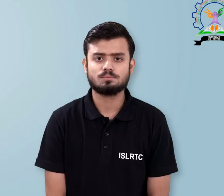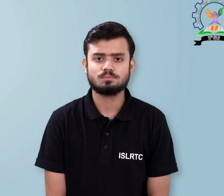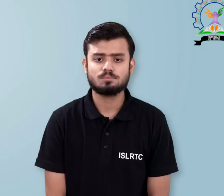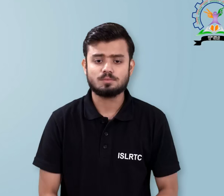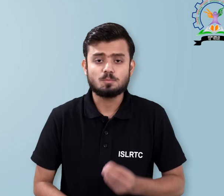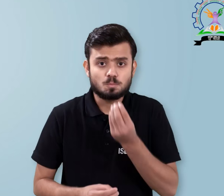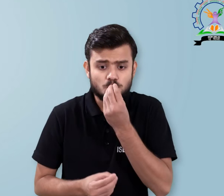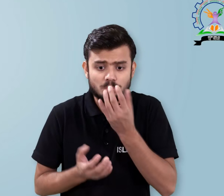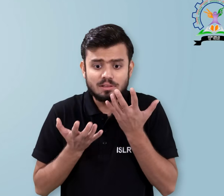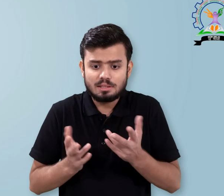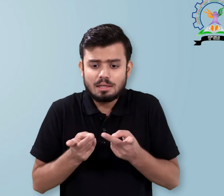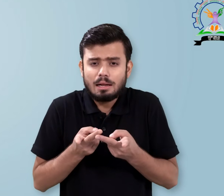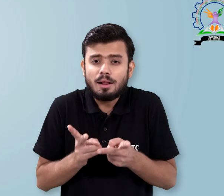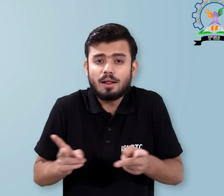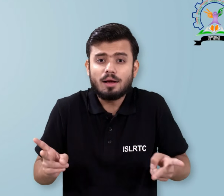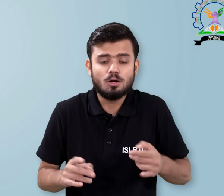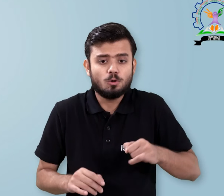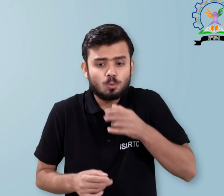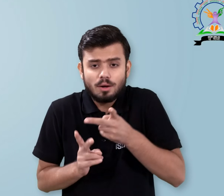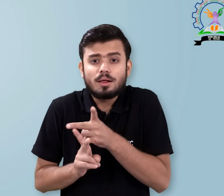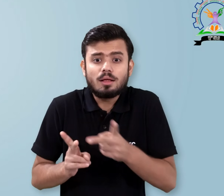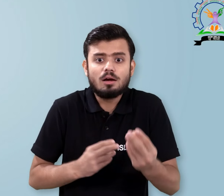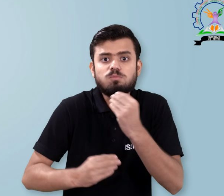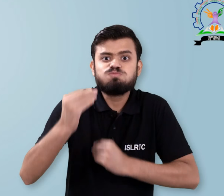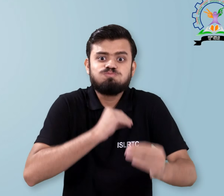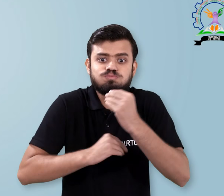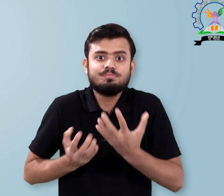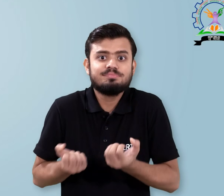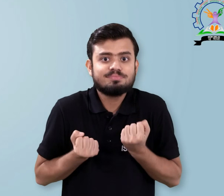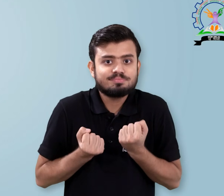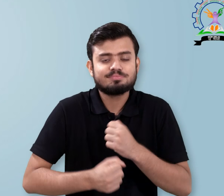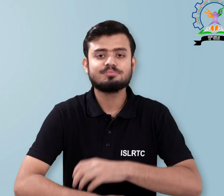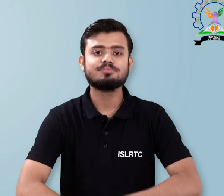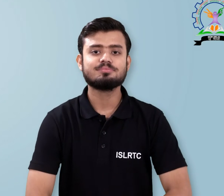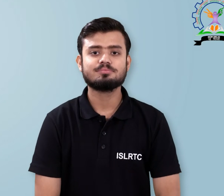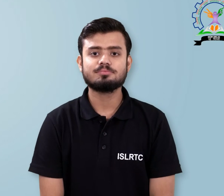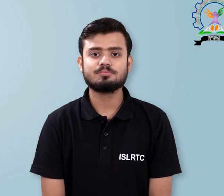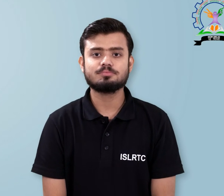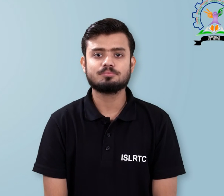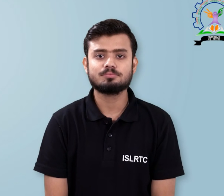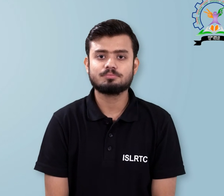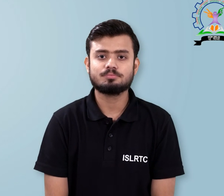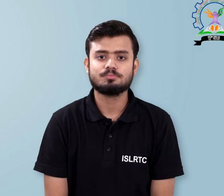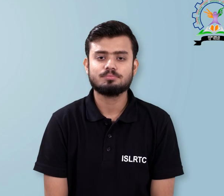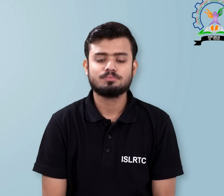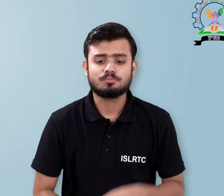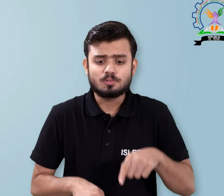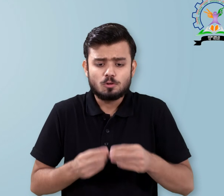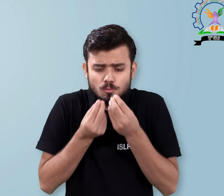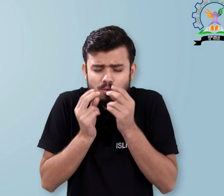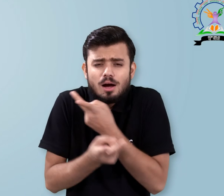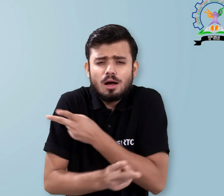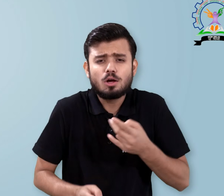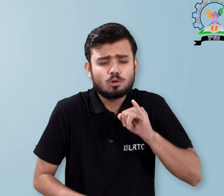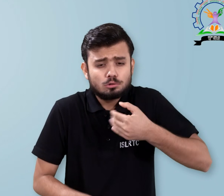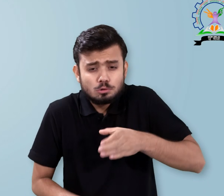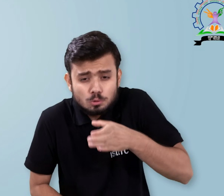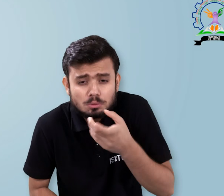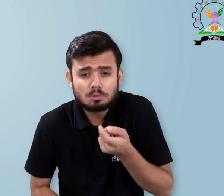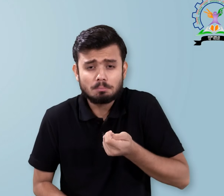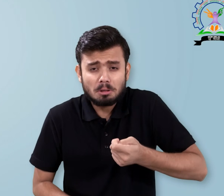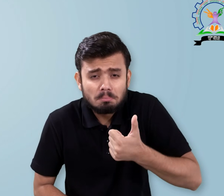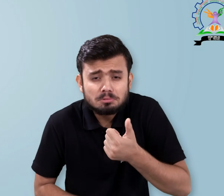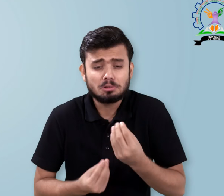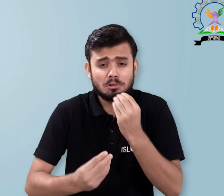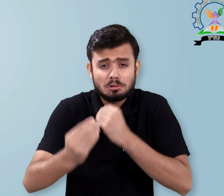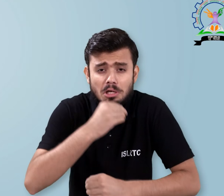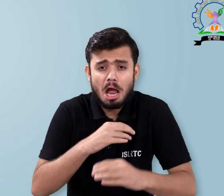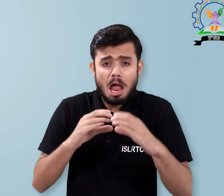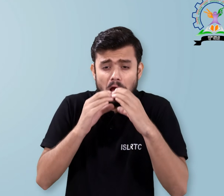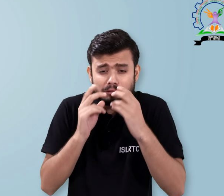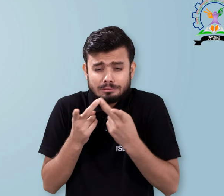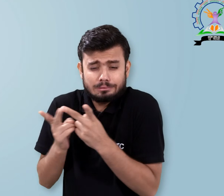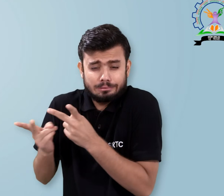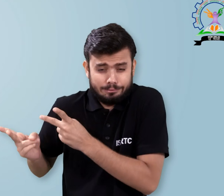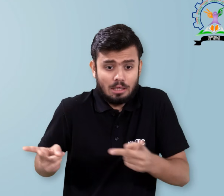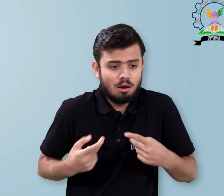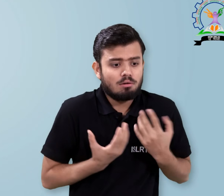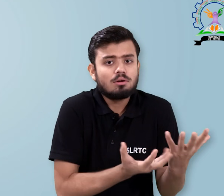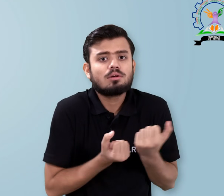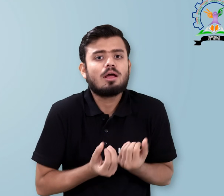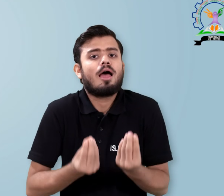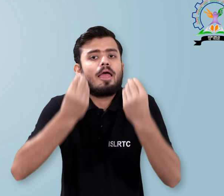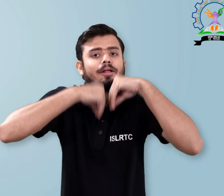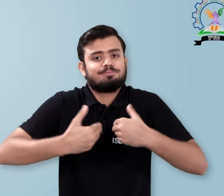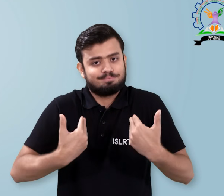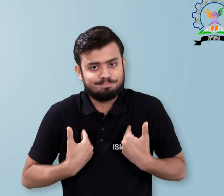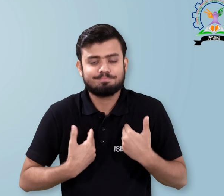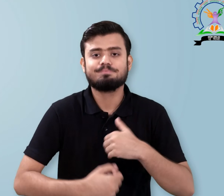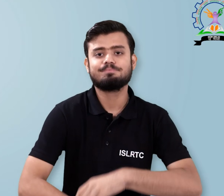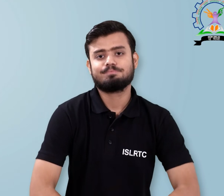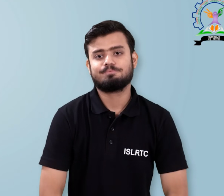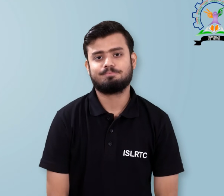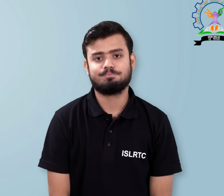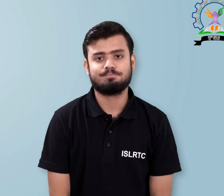Consumption Eating or drinking something; purchasing goods or services.